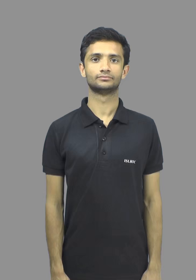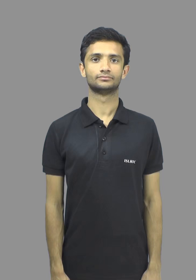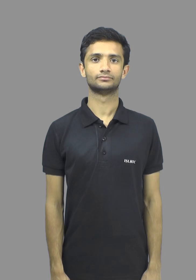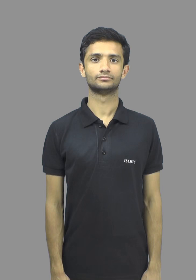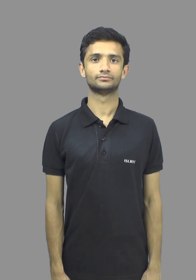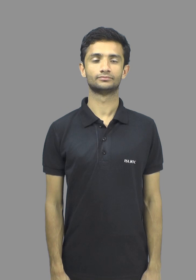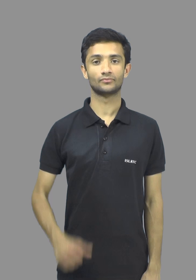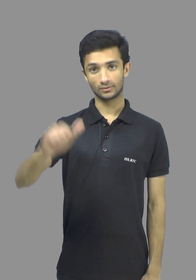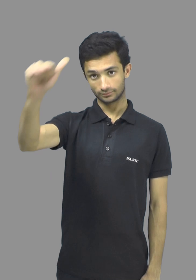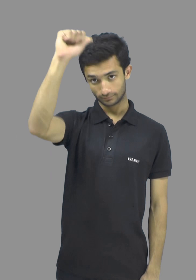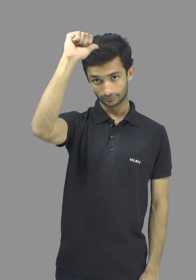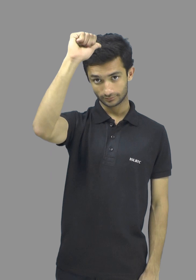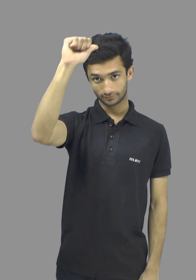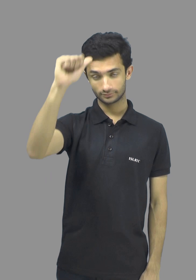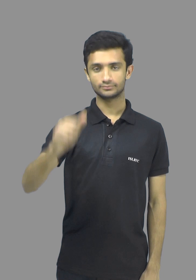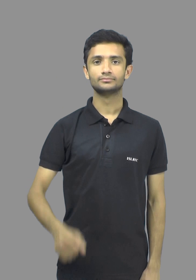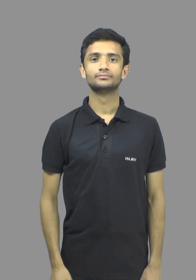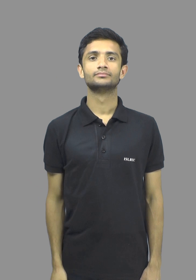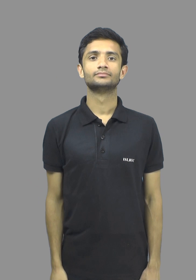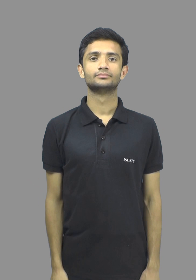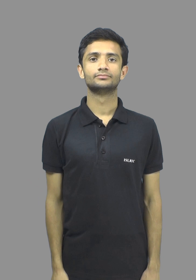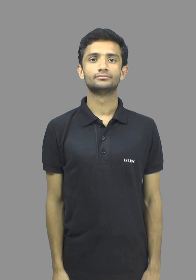Bath